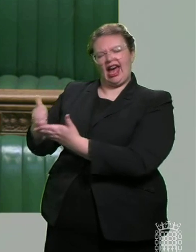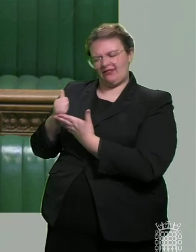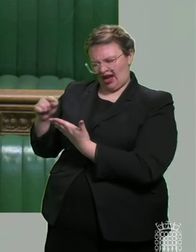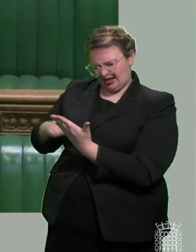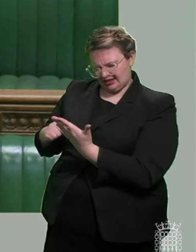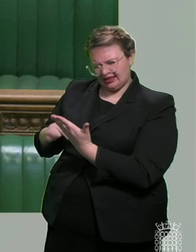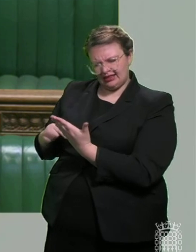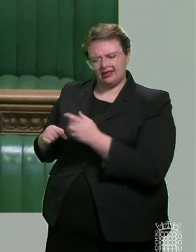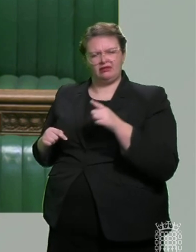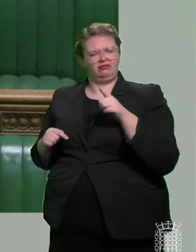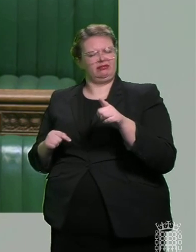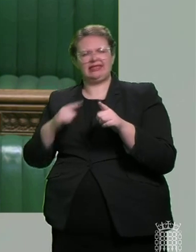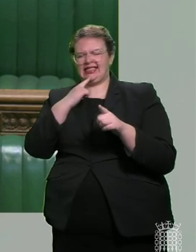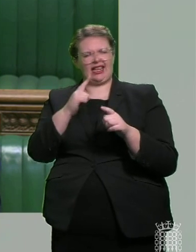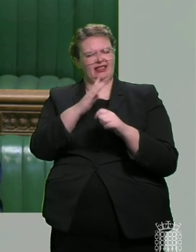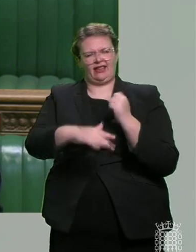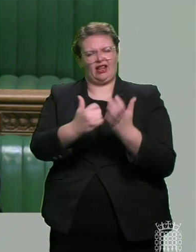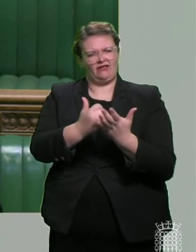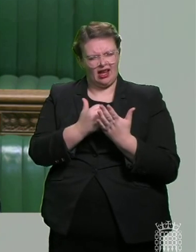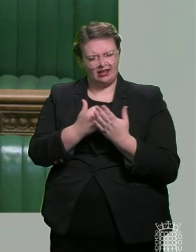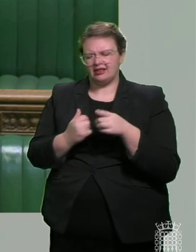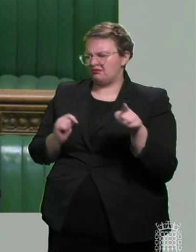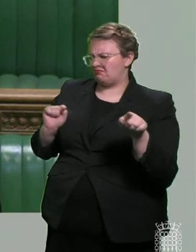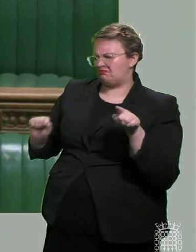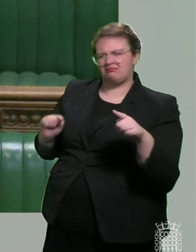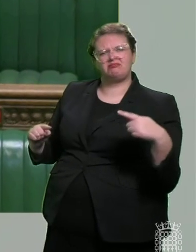He does not seem to dispute that; he says it simply was not a recommendation.